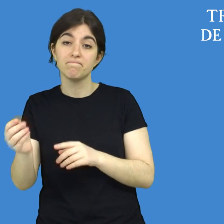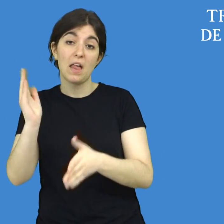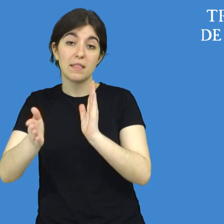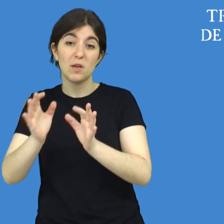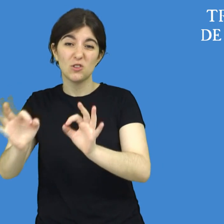terapia